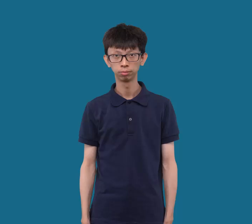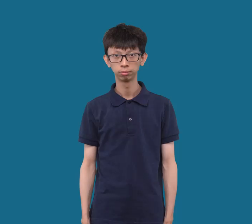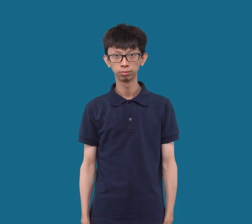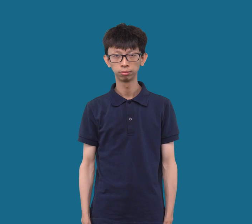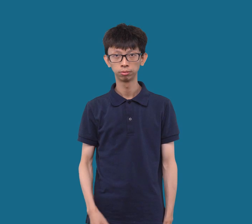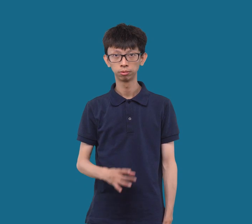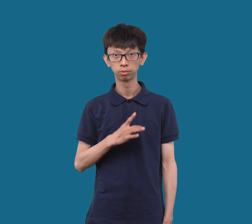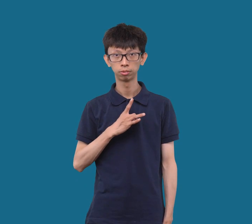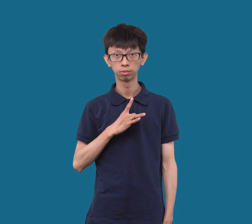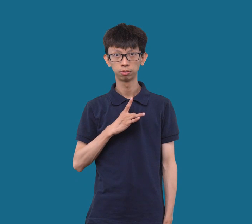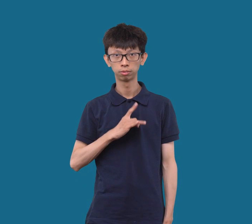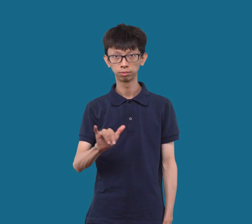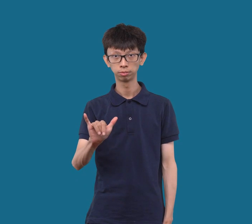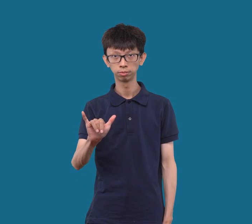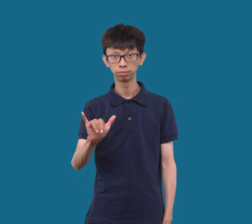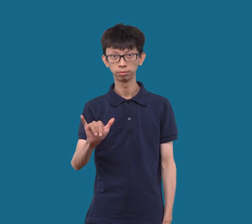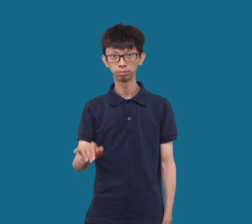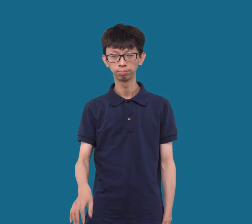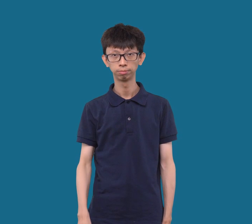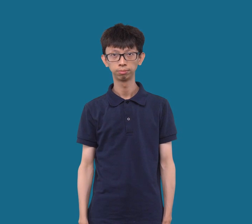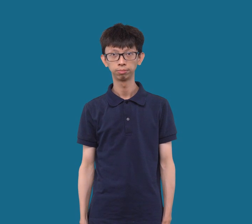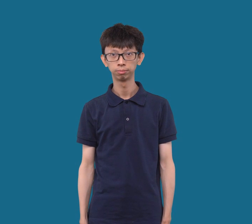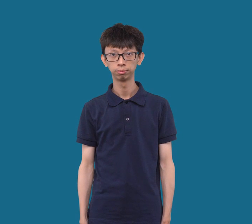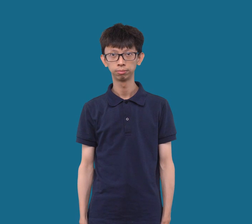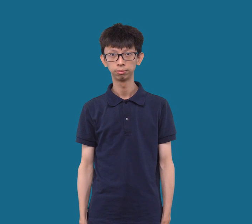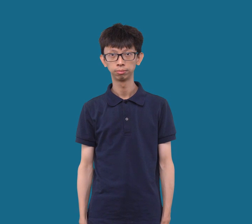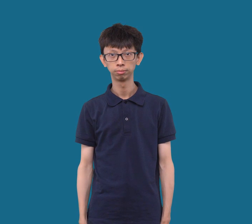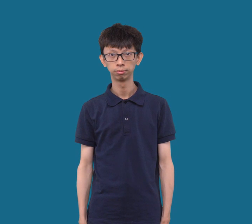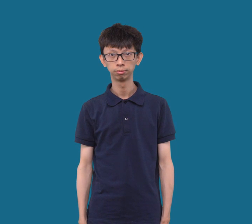Hưng Yên